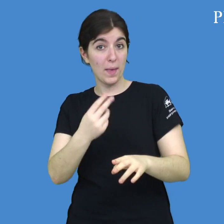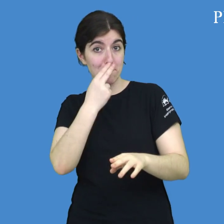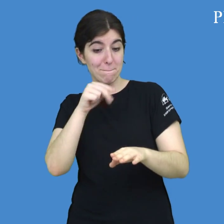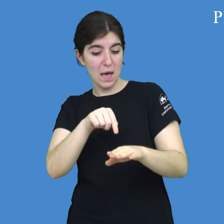pie